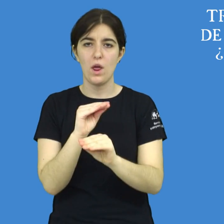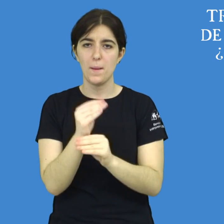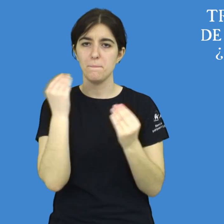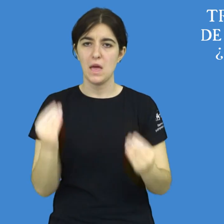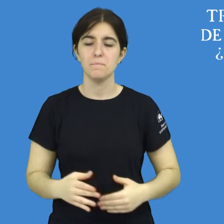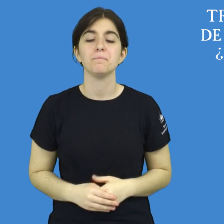bien